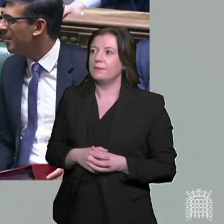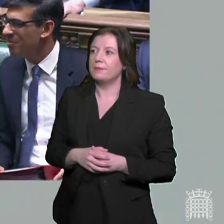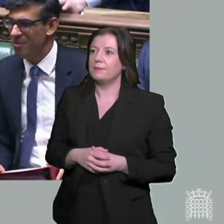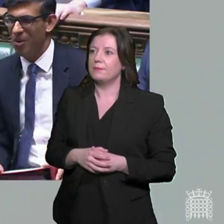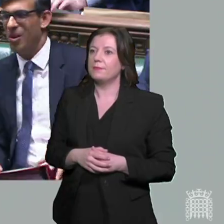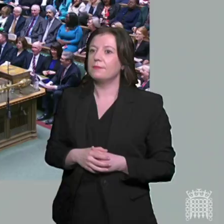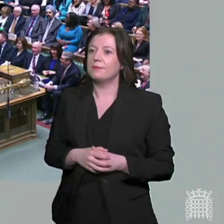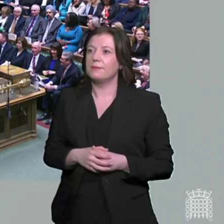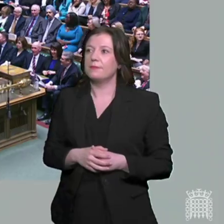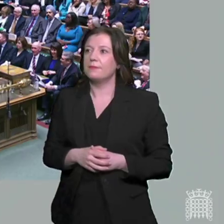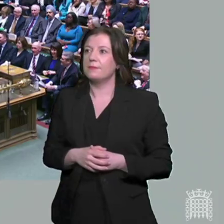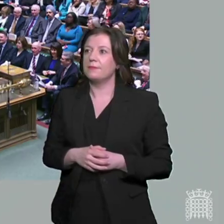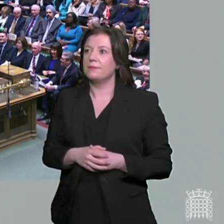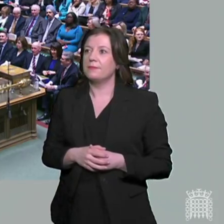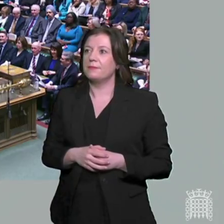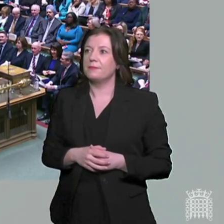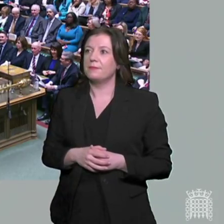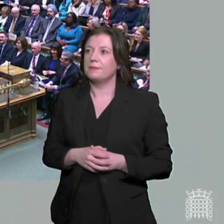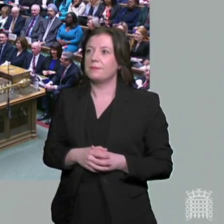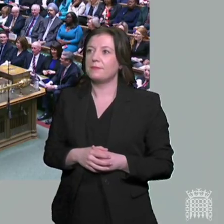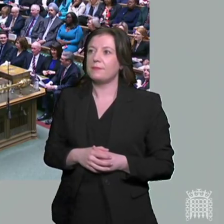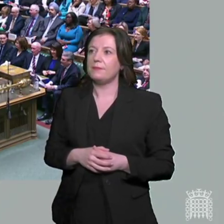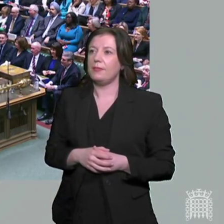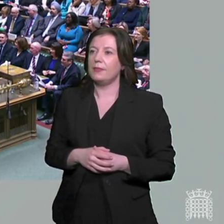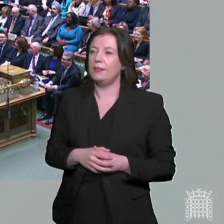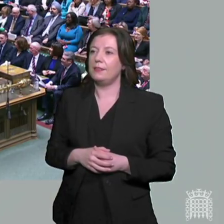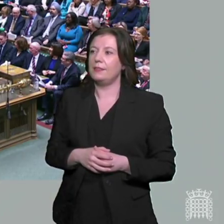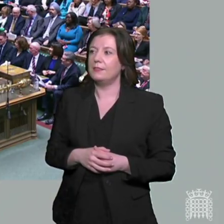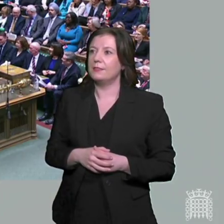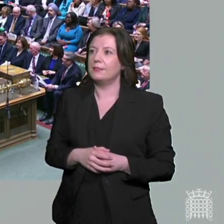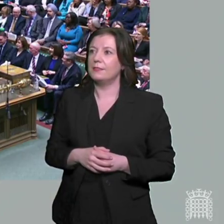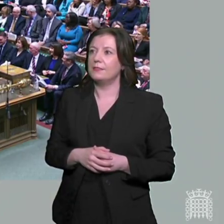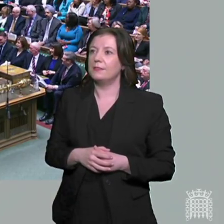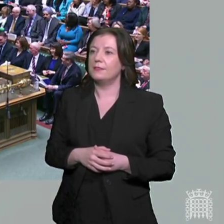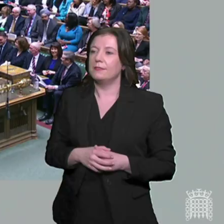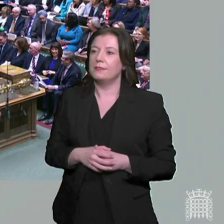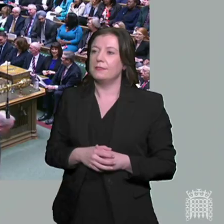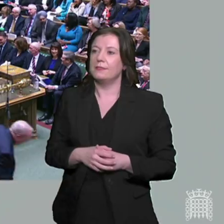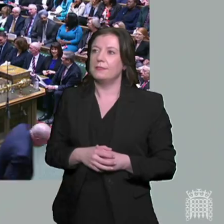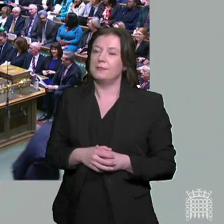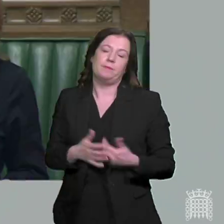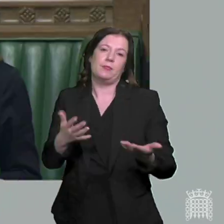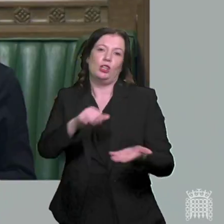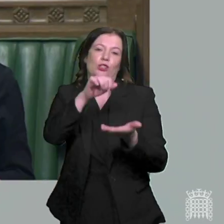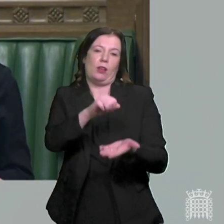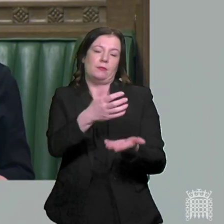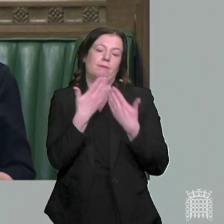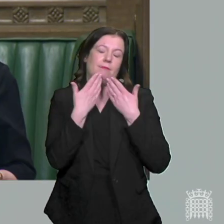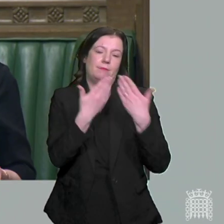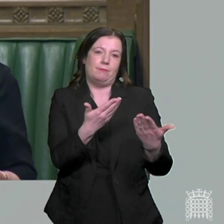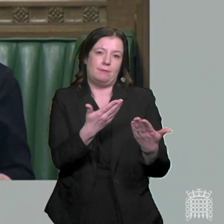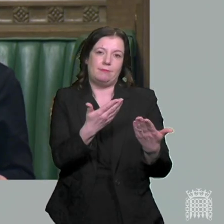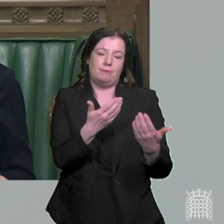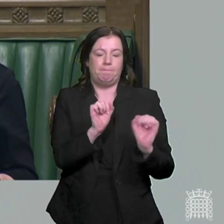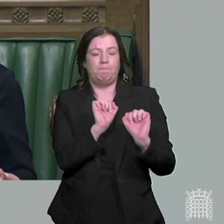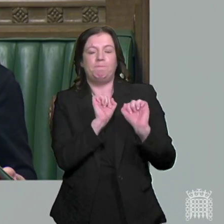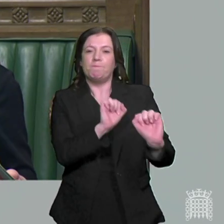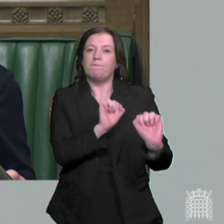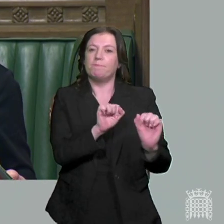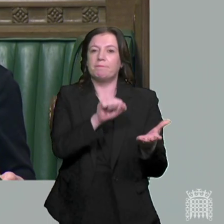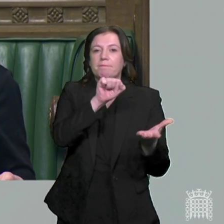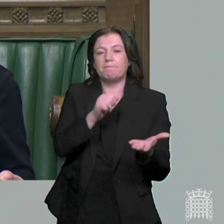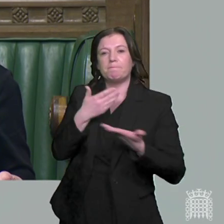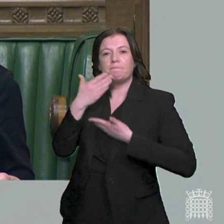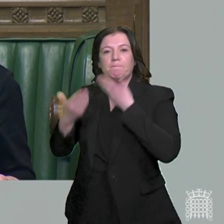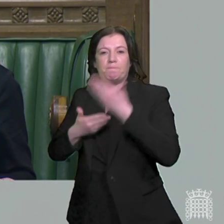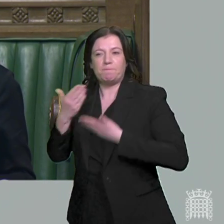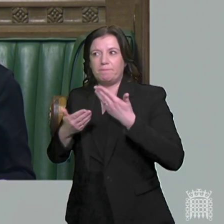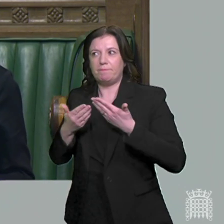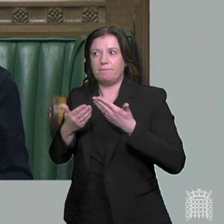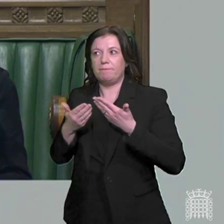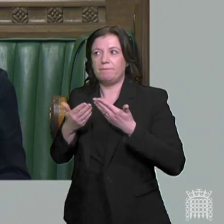I thank the Chancellor of the Exchequer for his Budget statement.